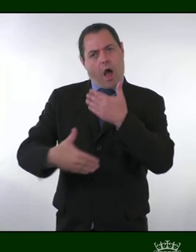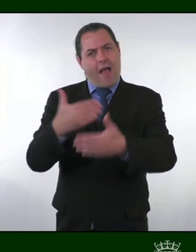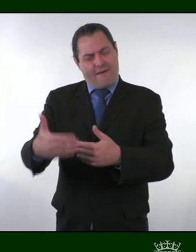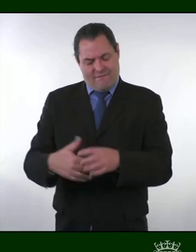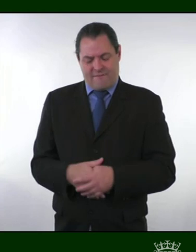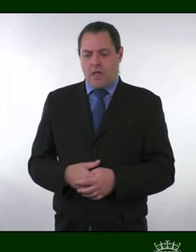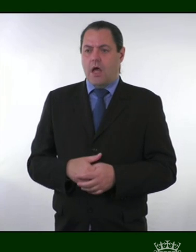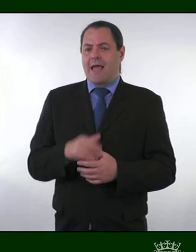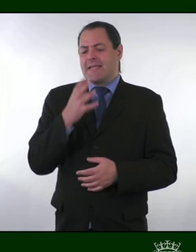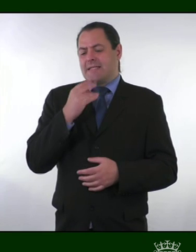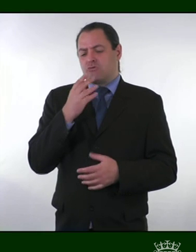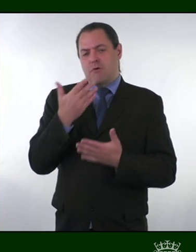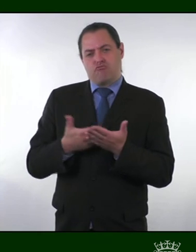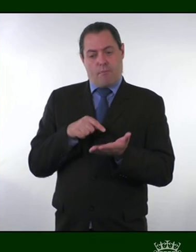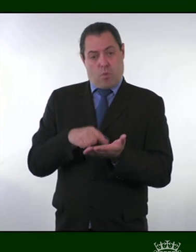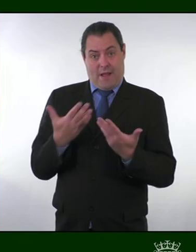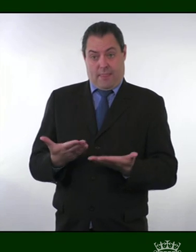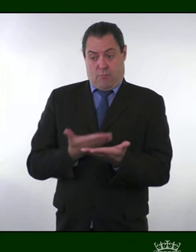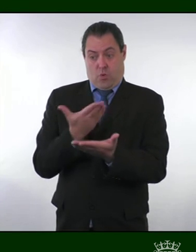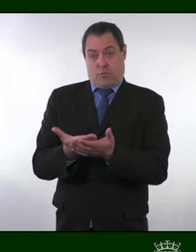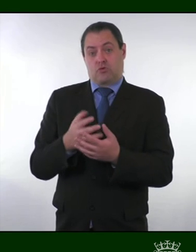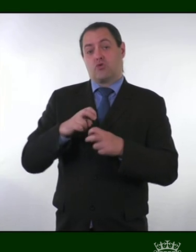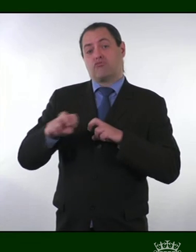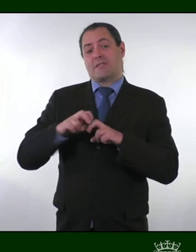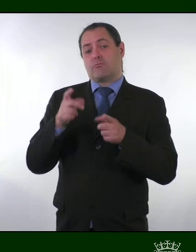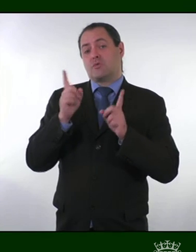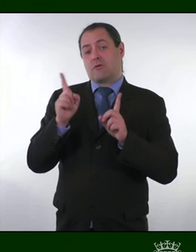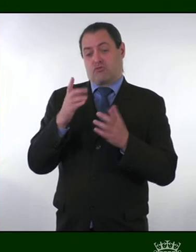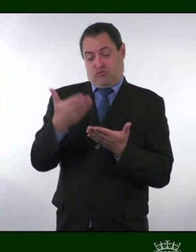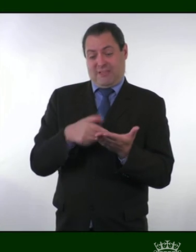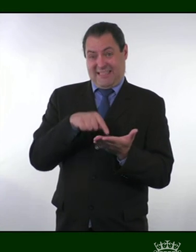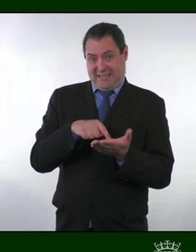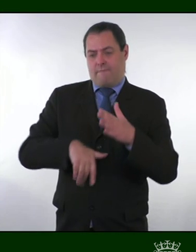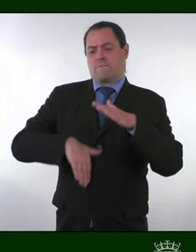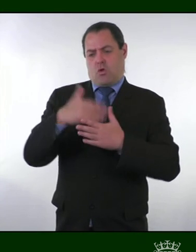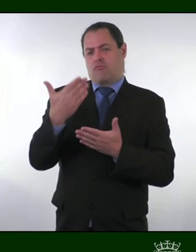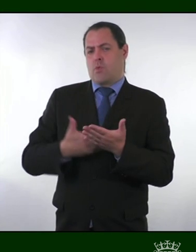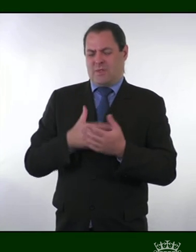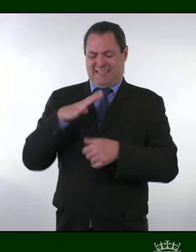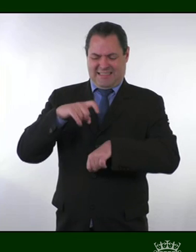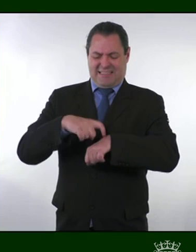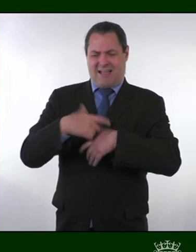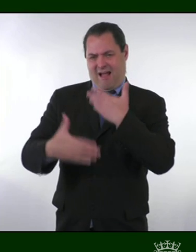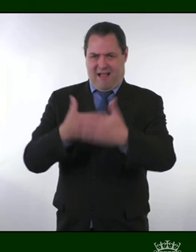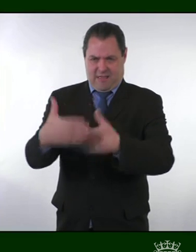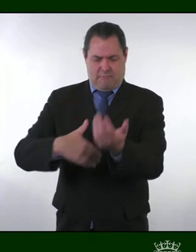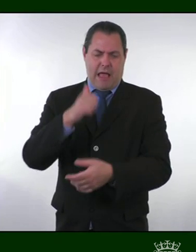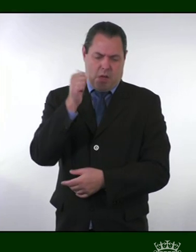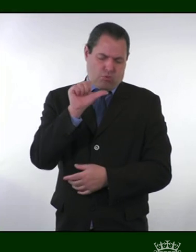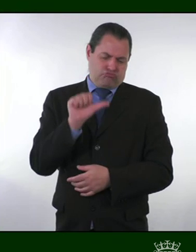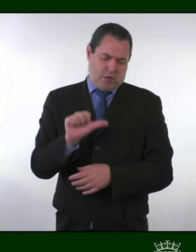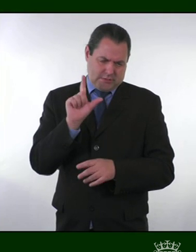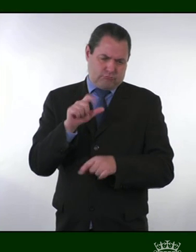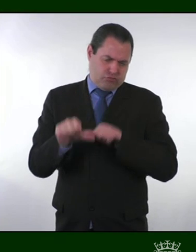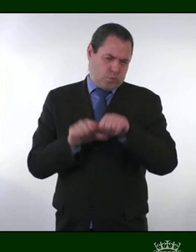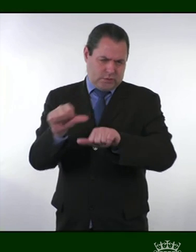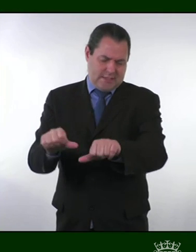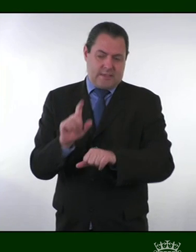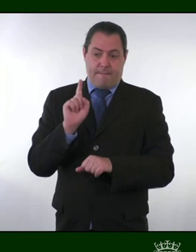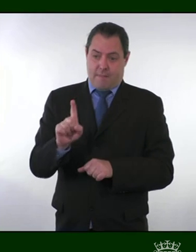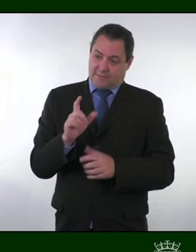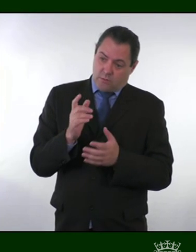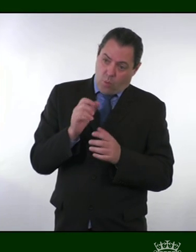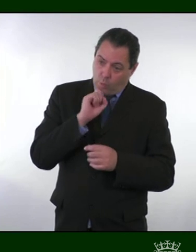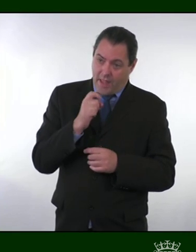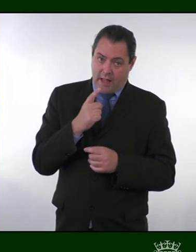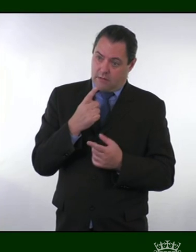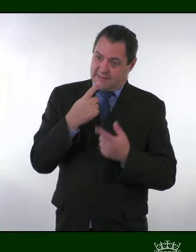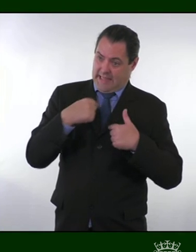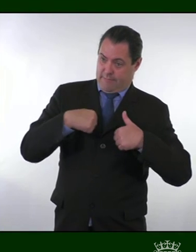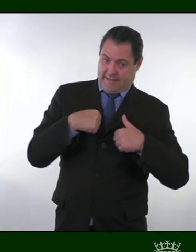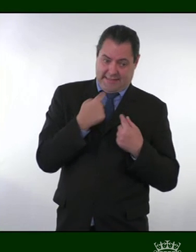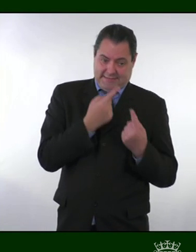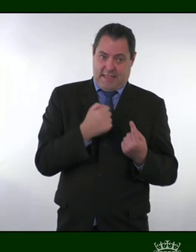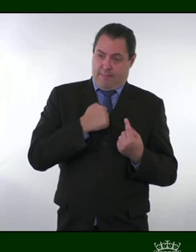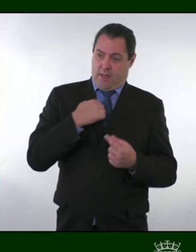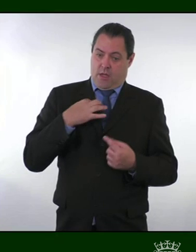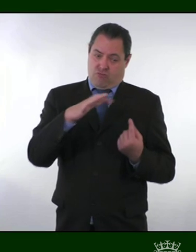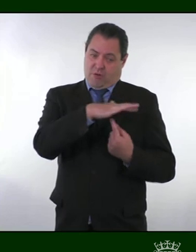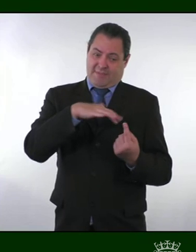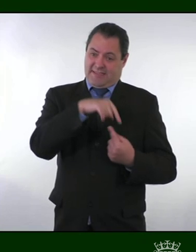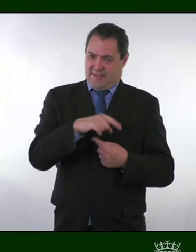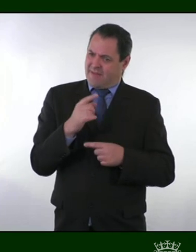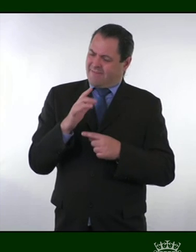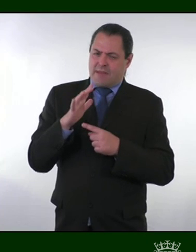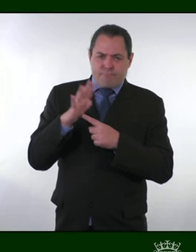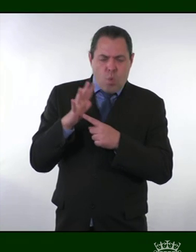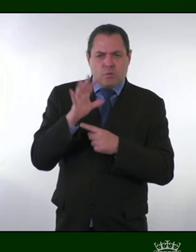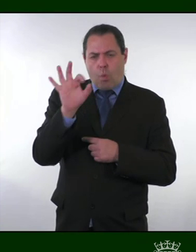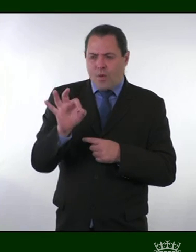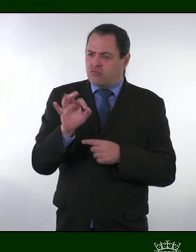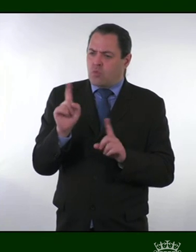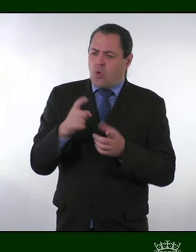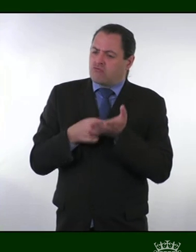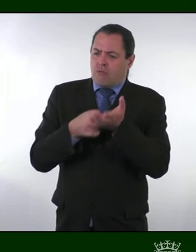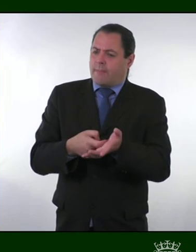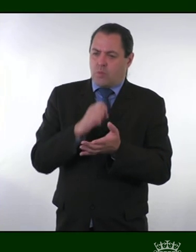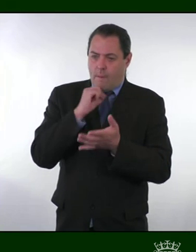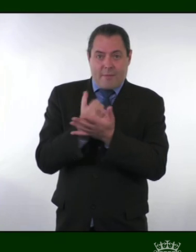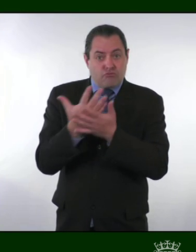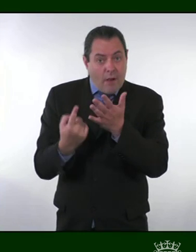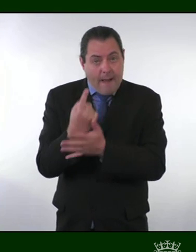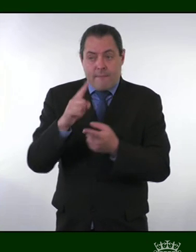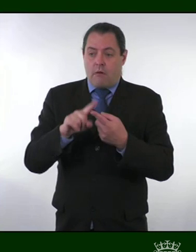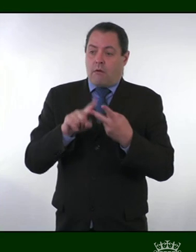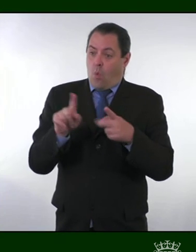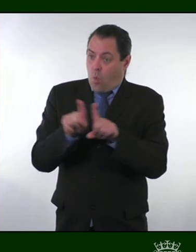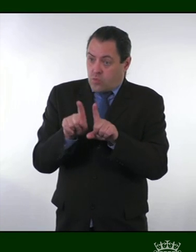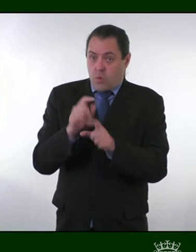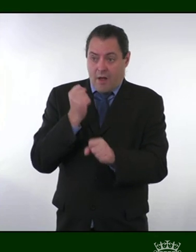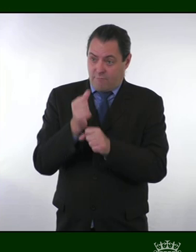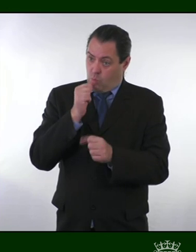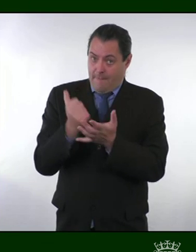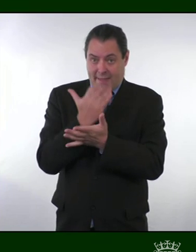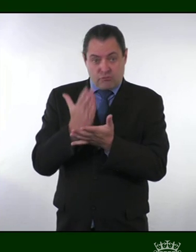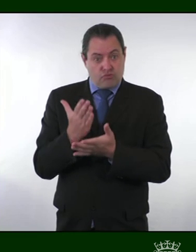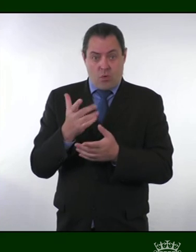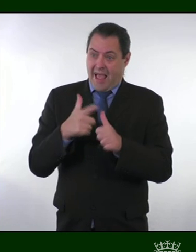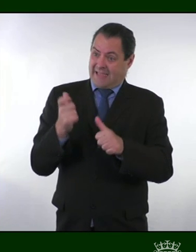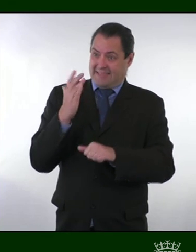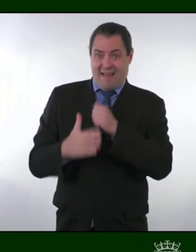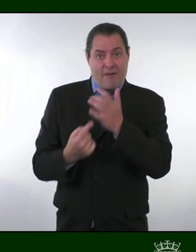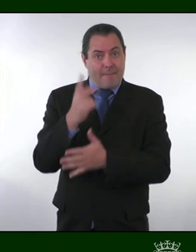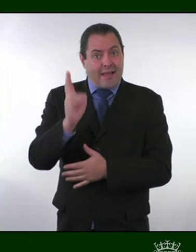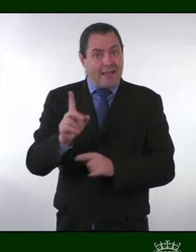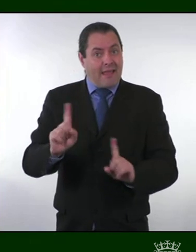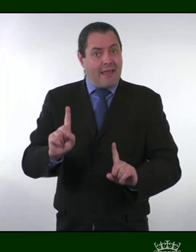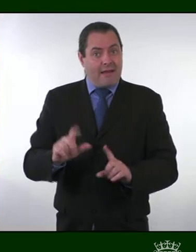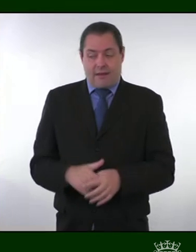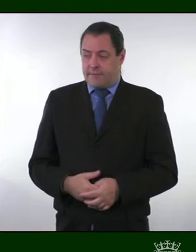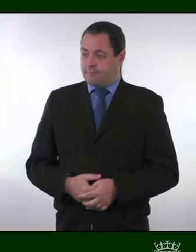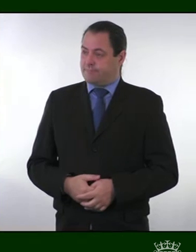The interim report is on the desk of the Transport Secretary as we speak, and I know that the full report will take time to run its course, as is only right, but what assurances can my right honourable Friend give my constituents that the serious questions that they have will be answered, that any recommendations will be implemented and that the Government will do everything they can to prevent an accident like this from ever happening again?